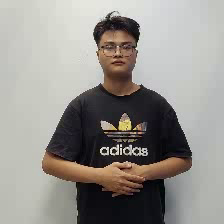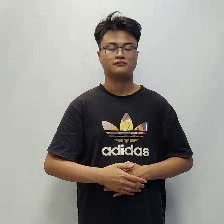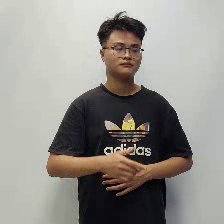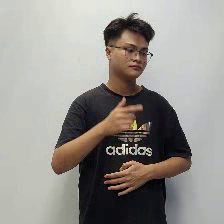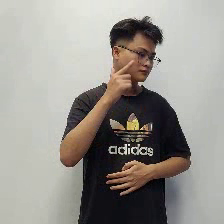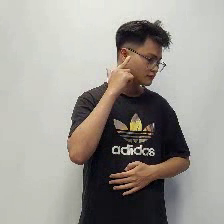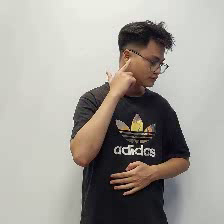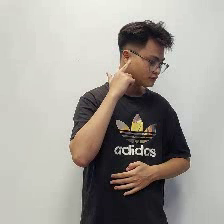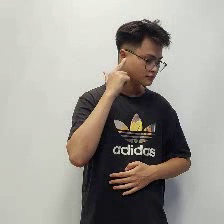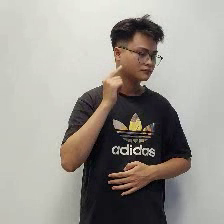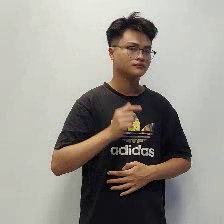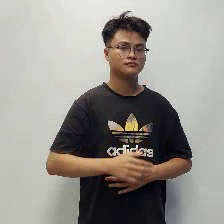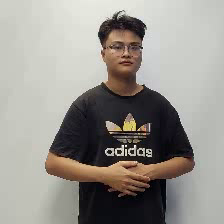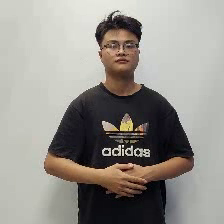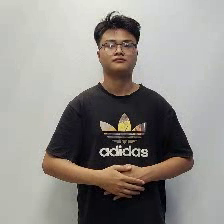Nghe